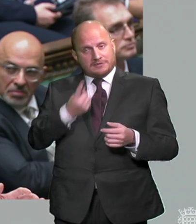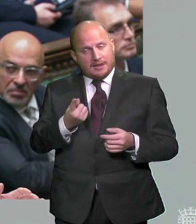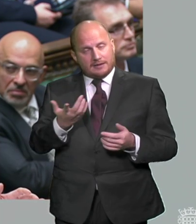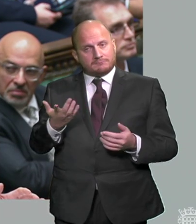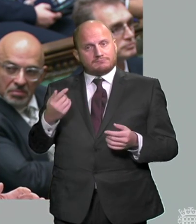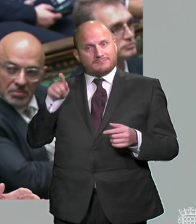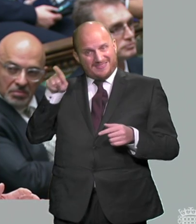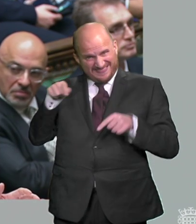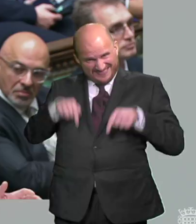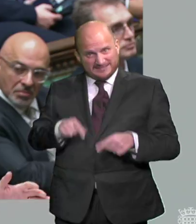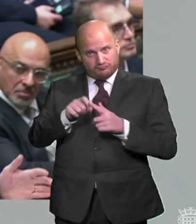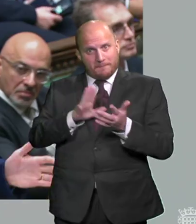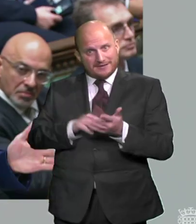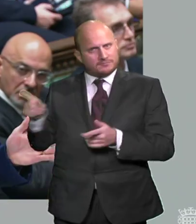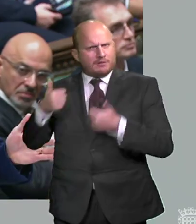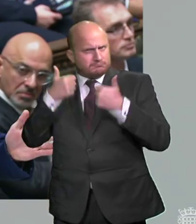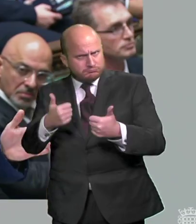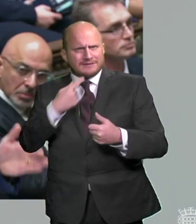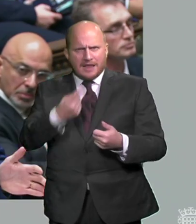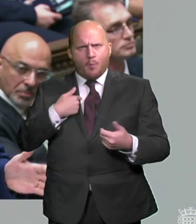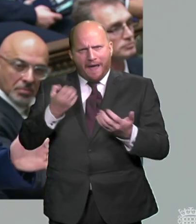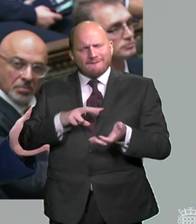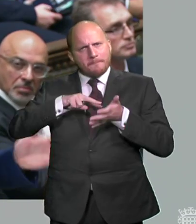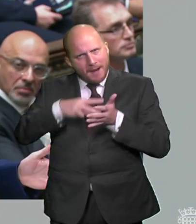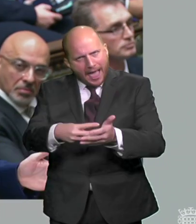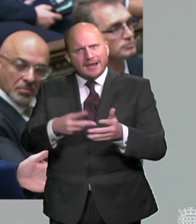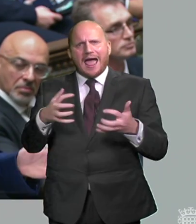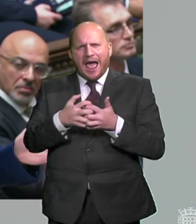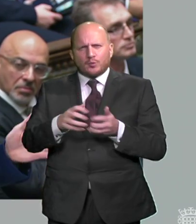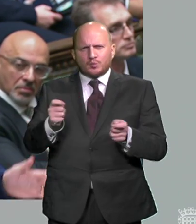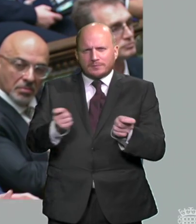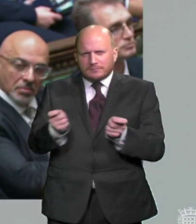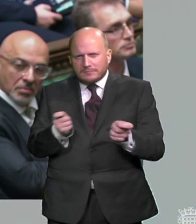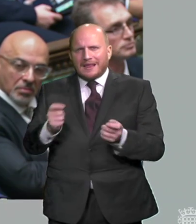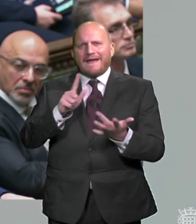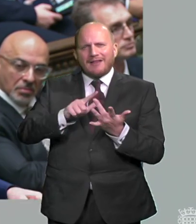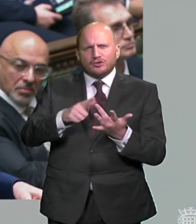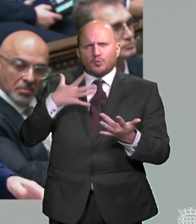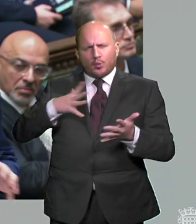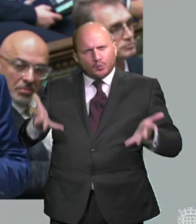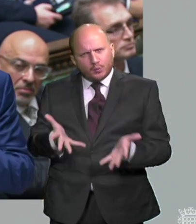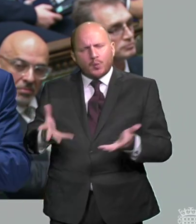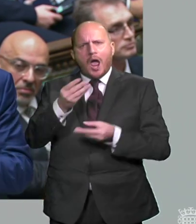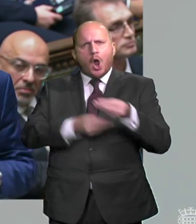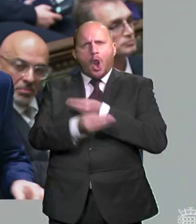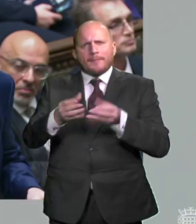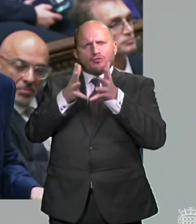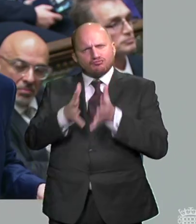1 economic challenge we face. We have a plan to grip inflation, to balance the books and to drive economic growth.